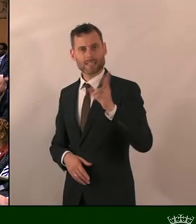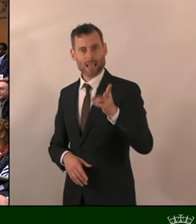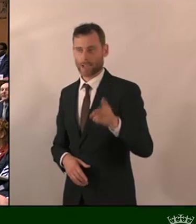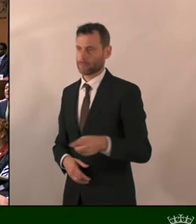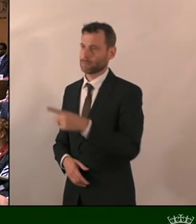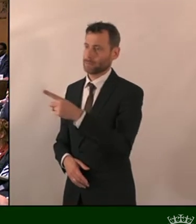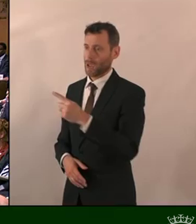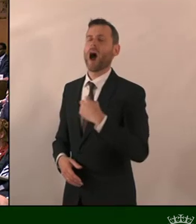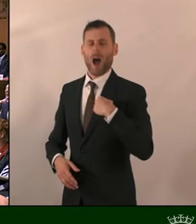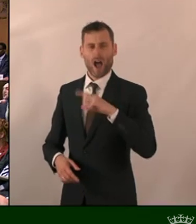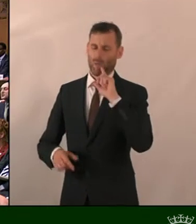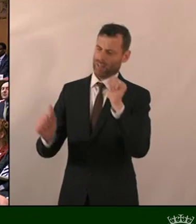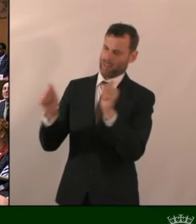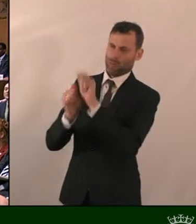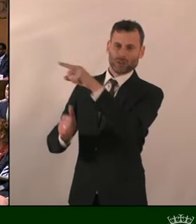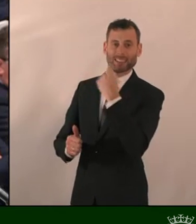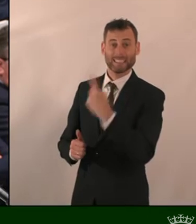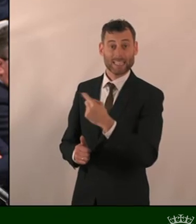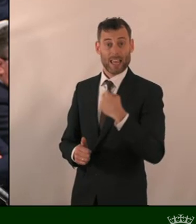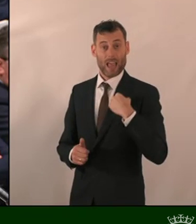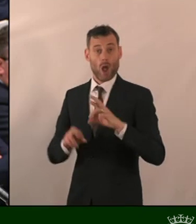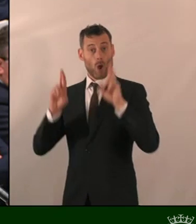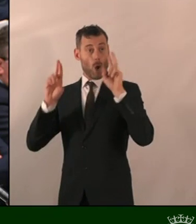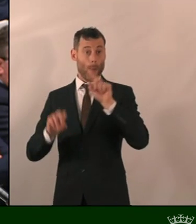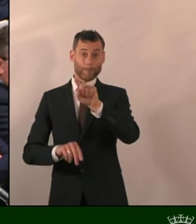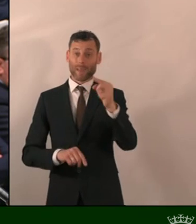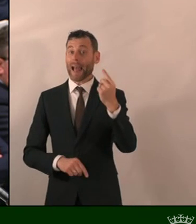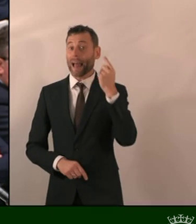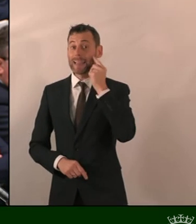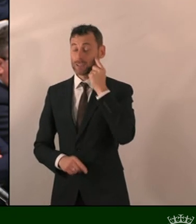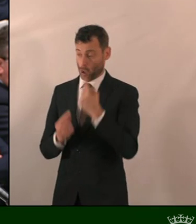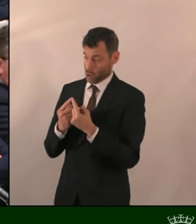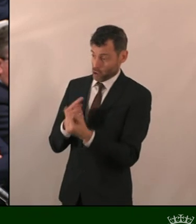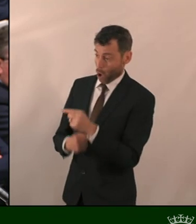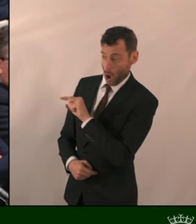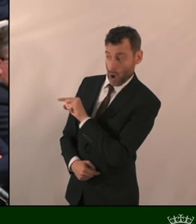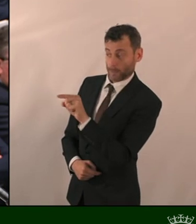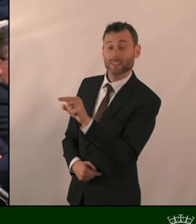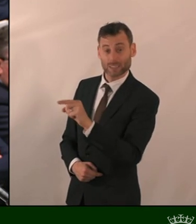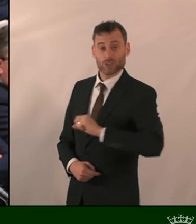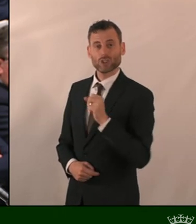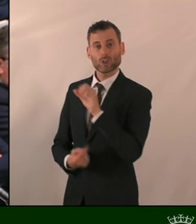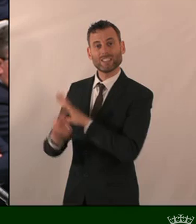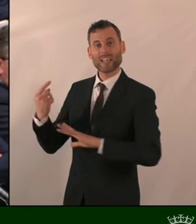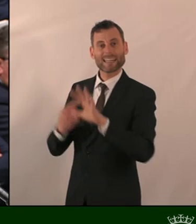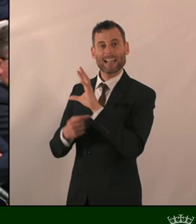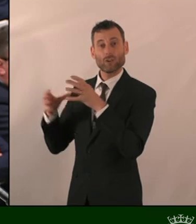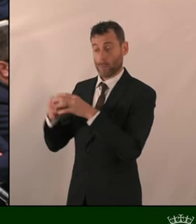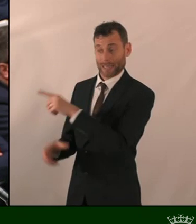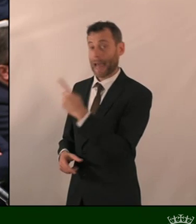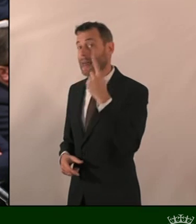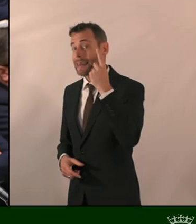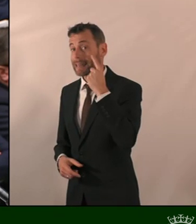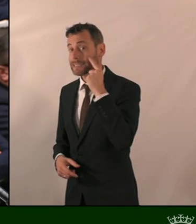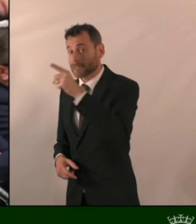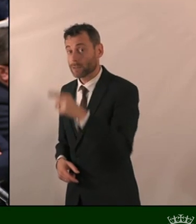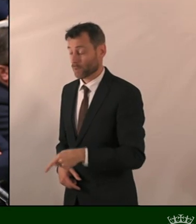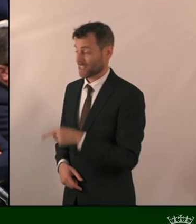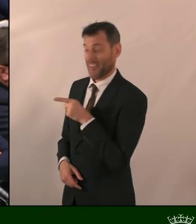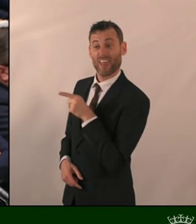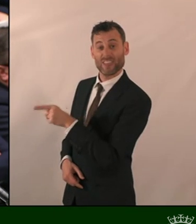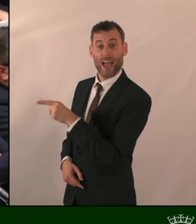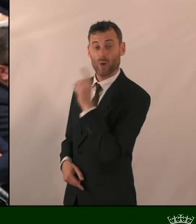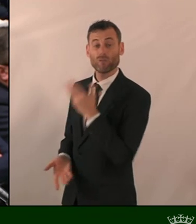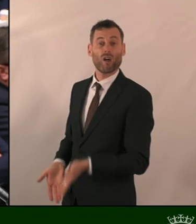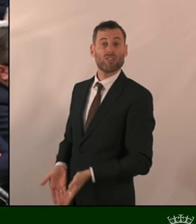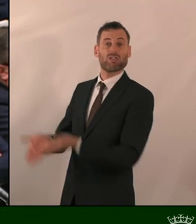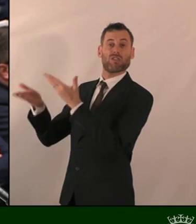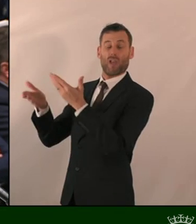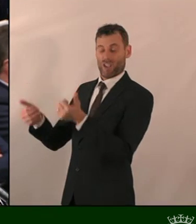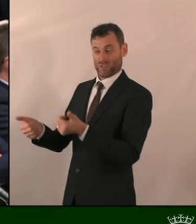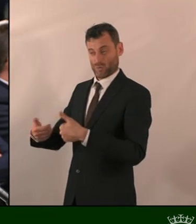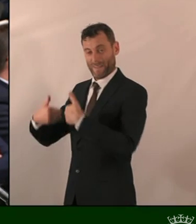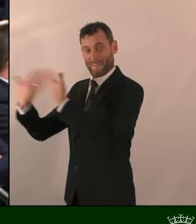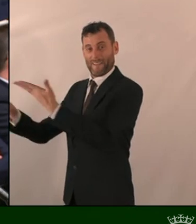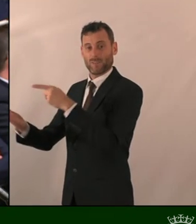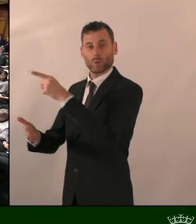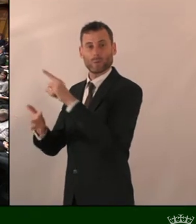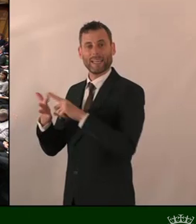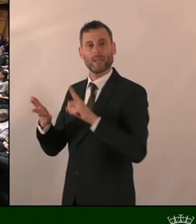I will indeed, and I hope that my right honourable Friend’s words were listened to very carefully by members of the Scottish National party, because they would hand back control of our fishing to Brussels.